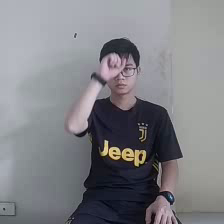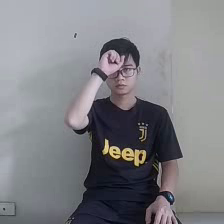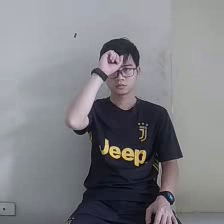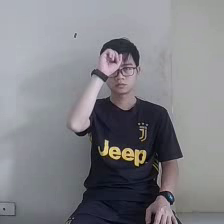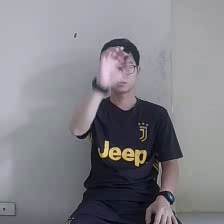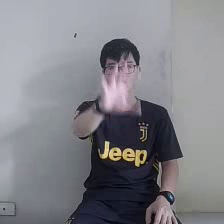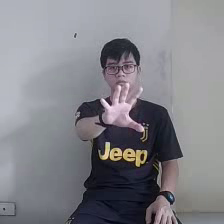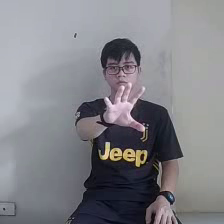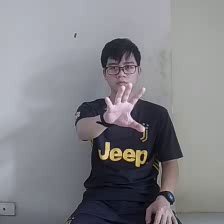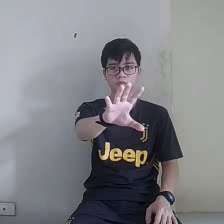Dạy dỗ